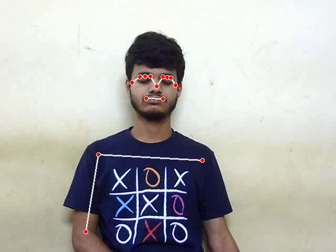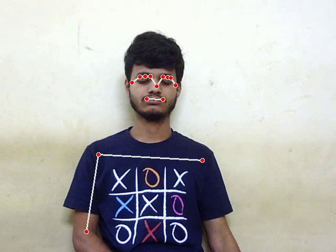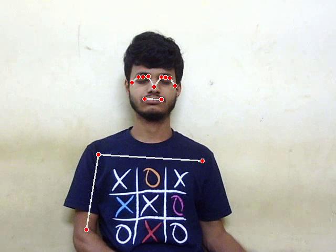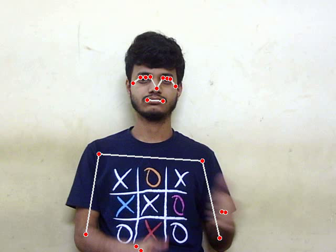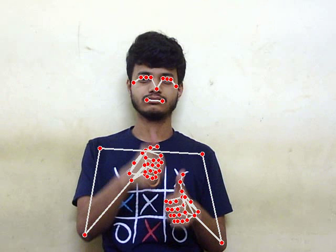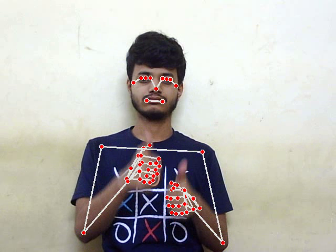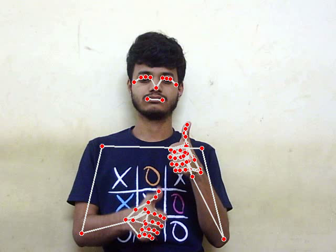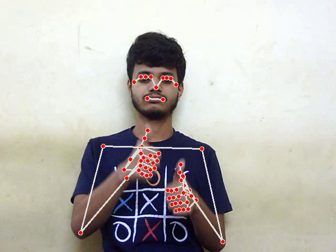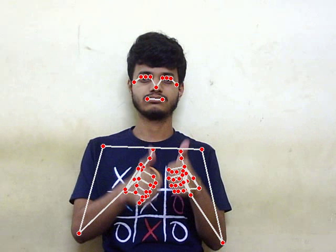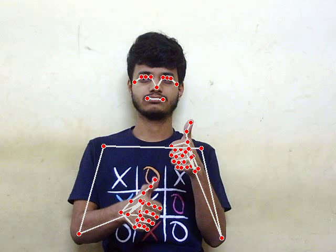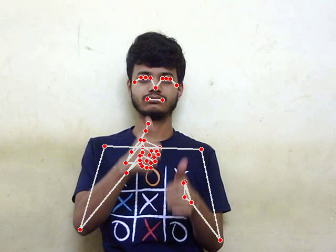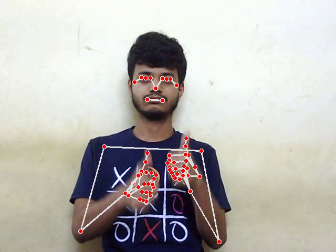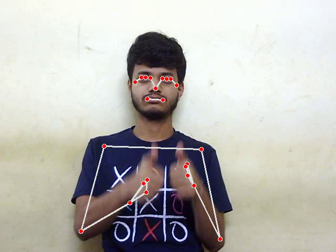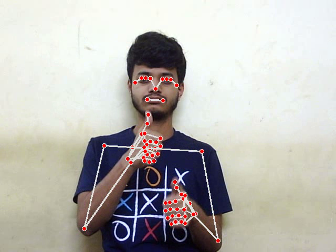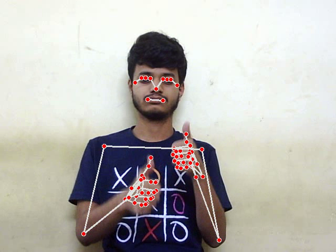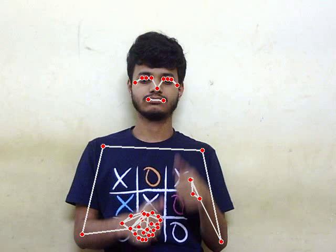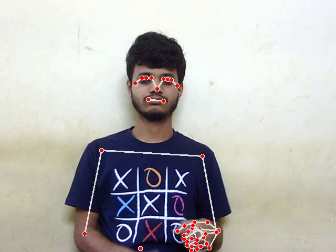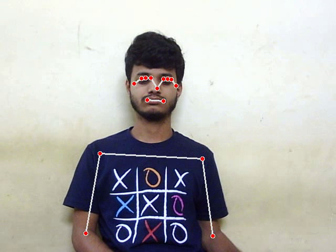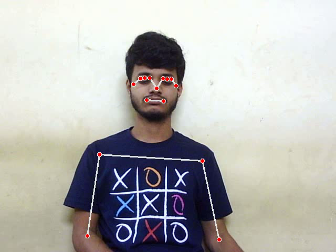which